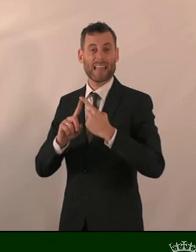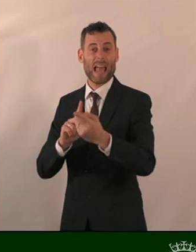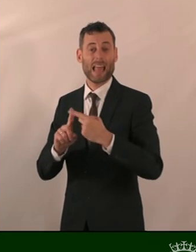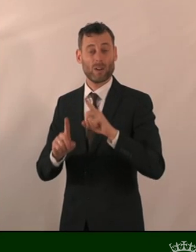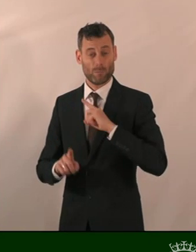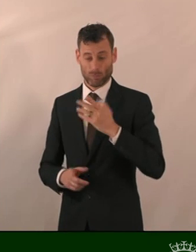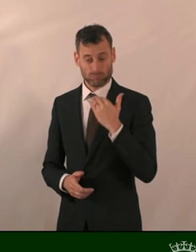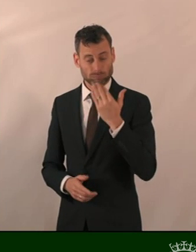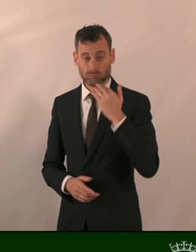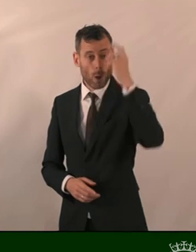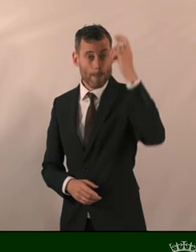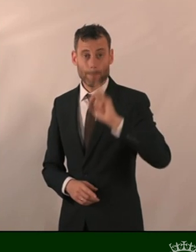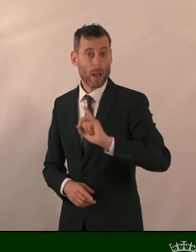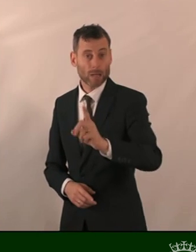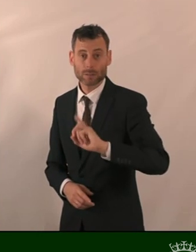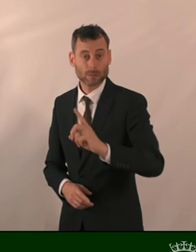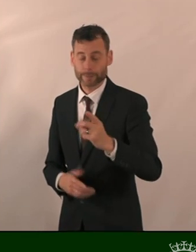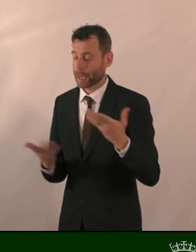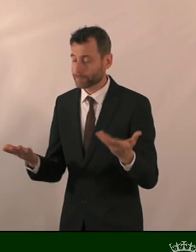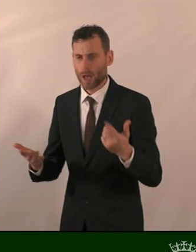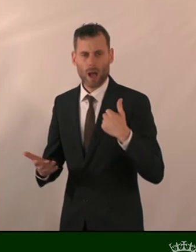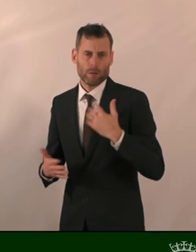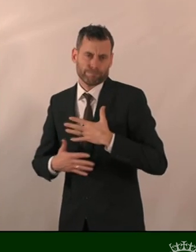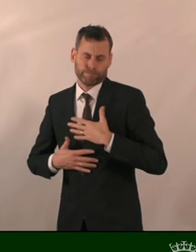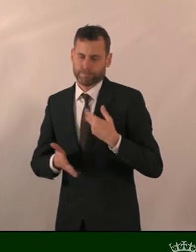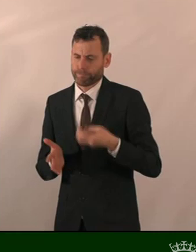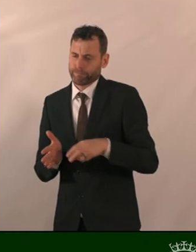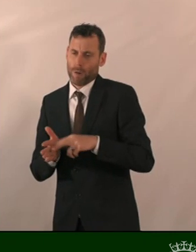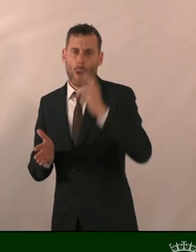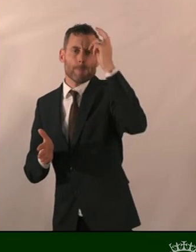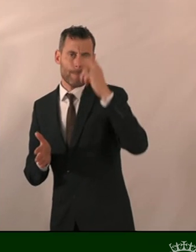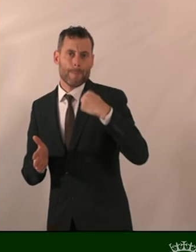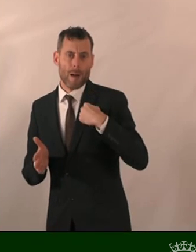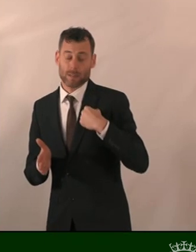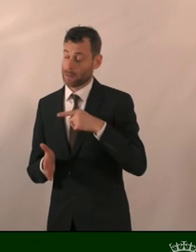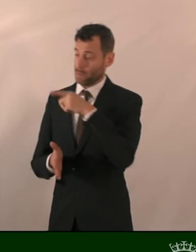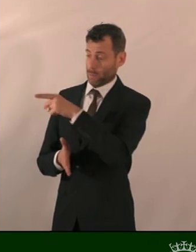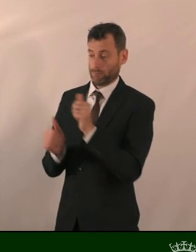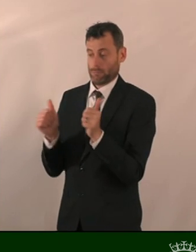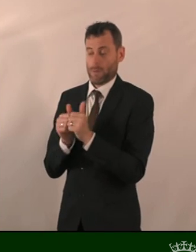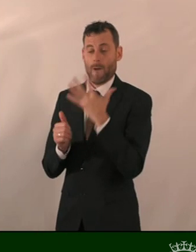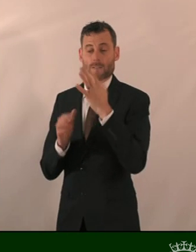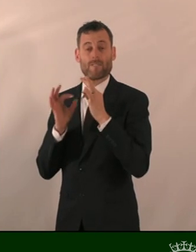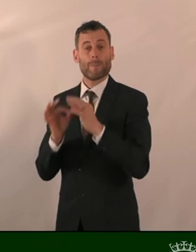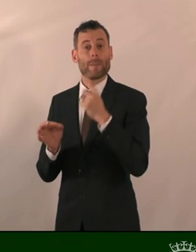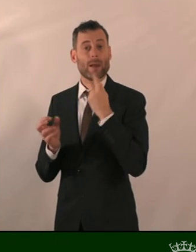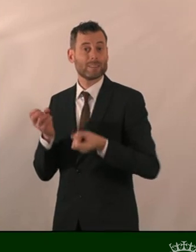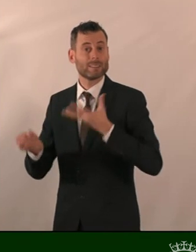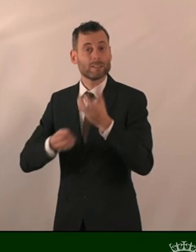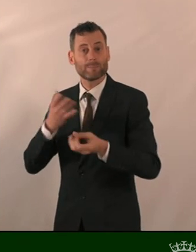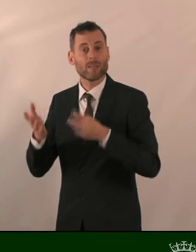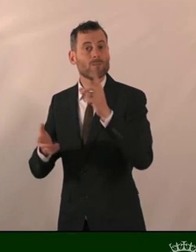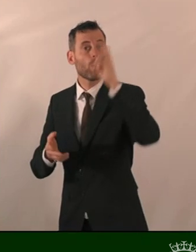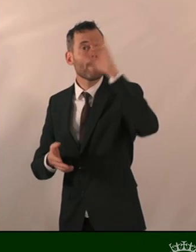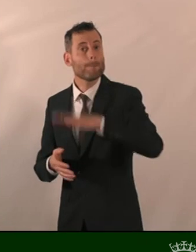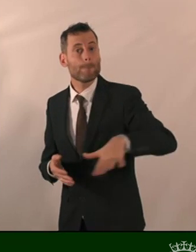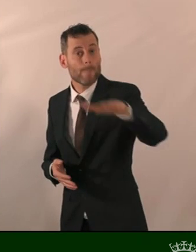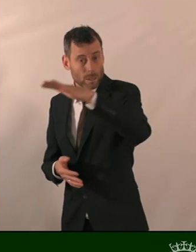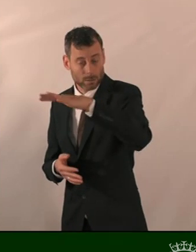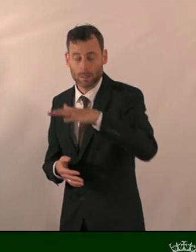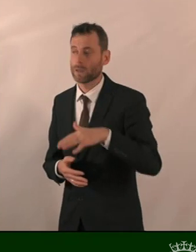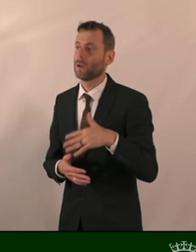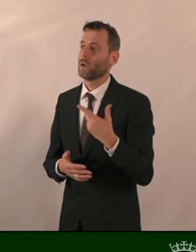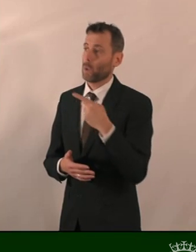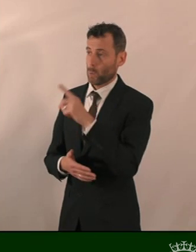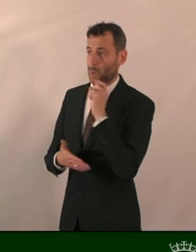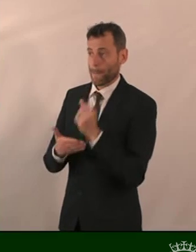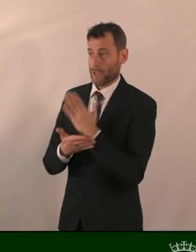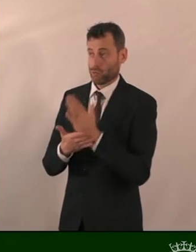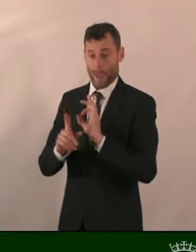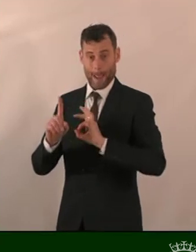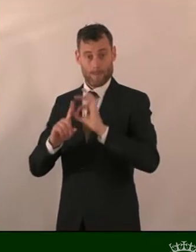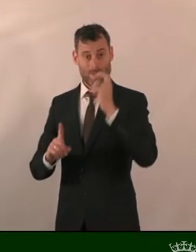As a fellow bus enthusiast, will my right honourable Friend assure me that some of the £5 billion in the pipeline for bus services will go towards improving routes in Penistone and Stocksbridge?